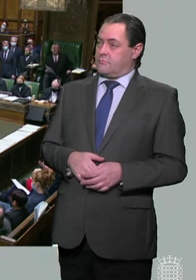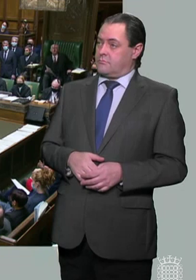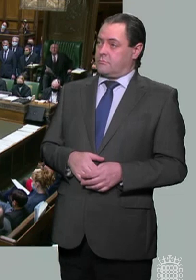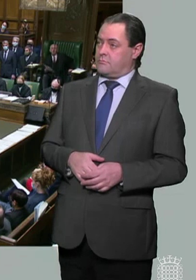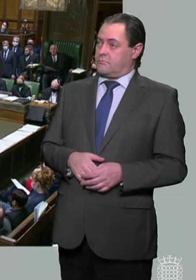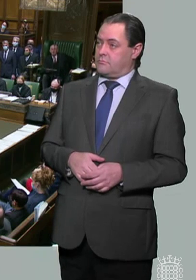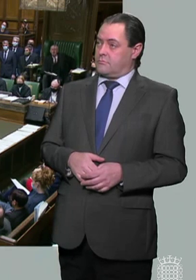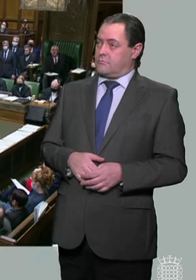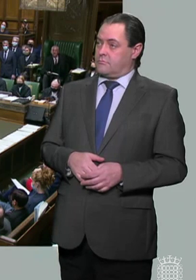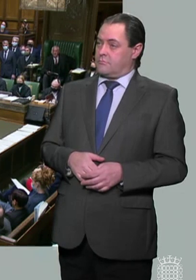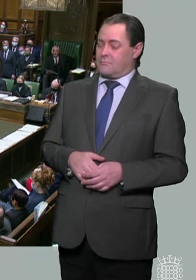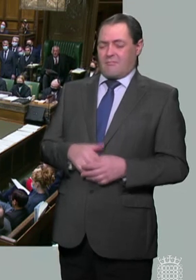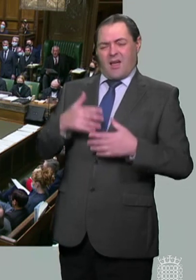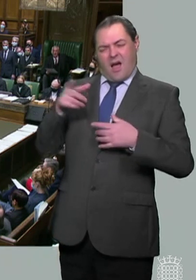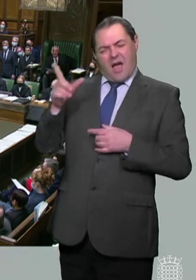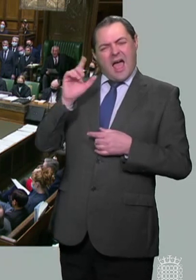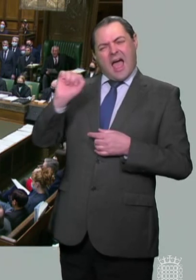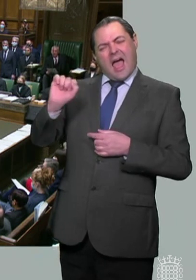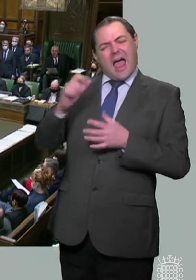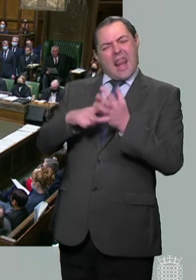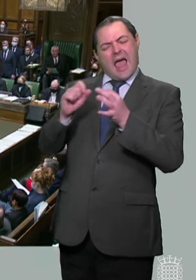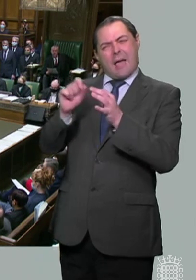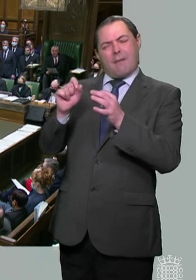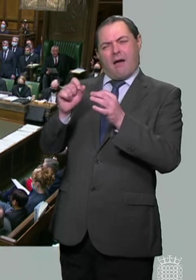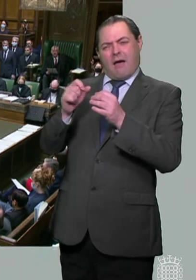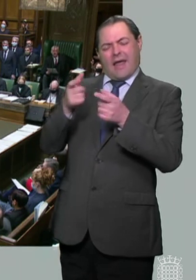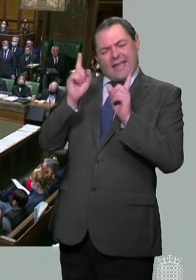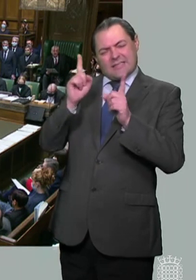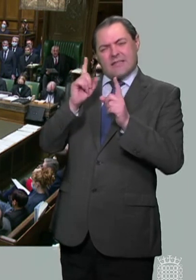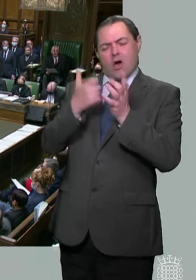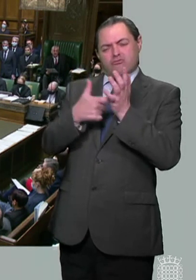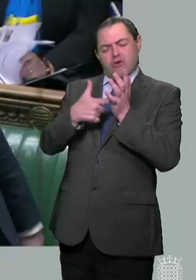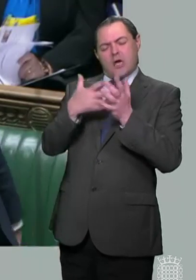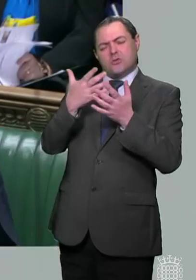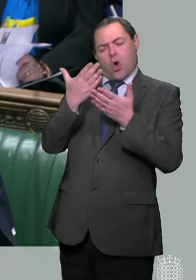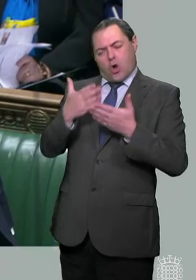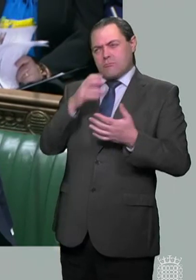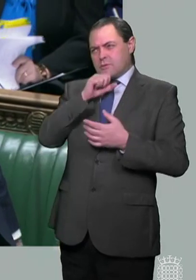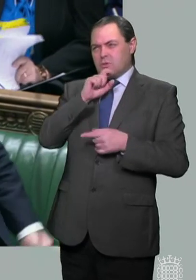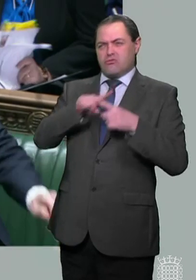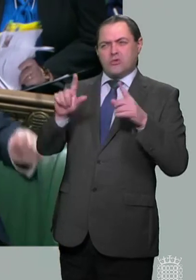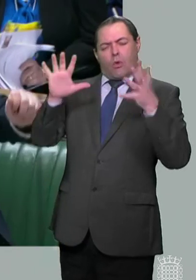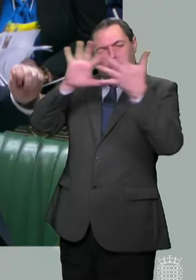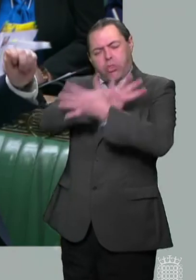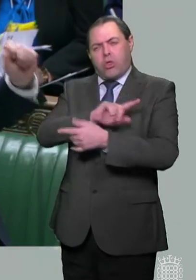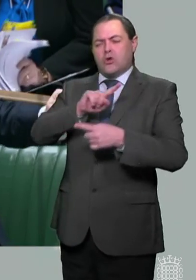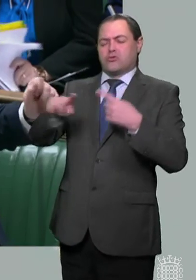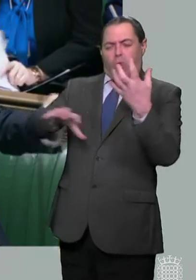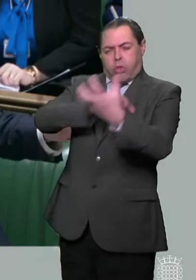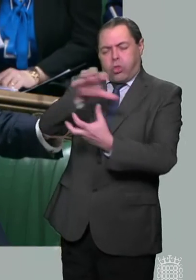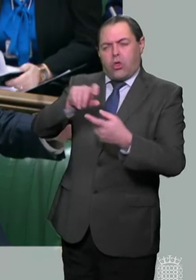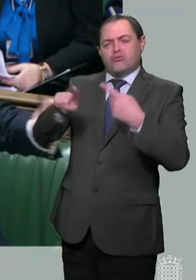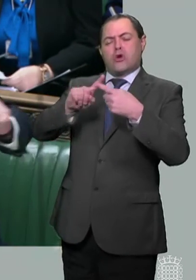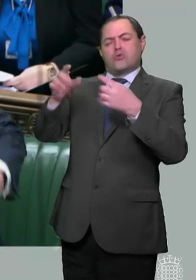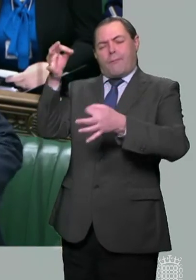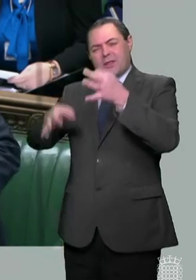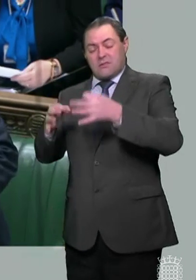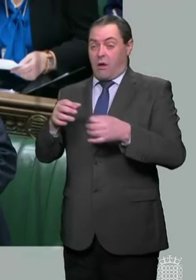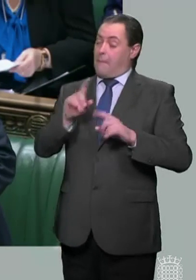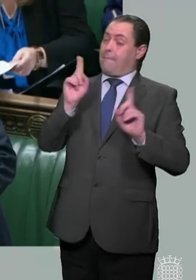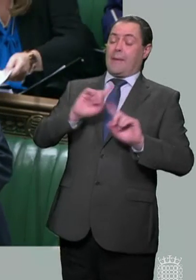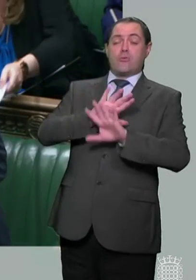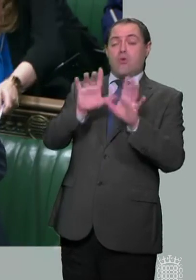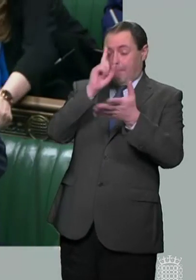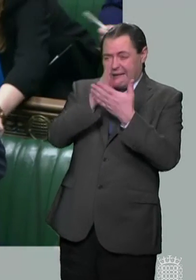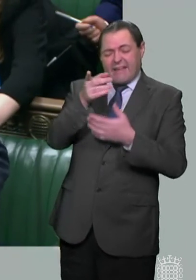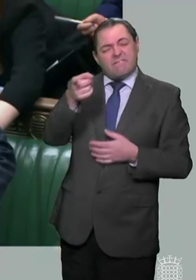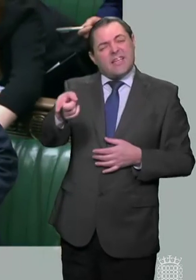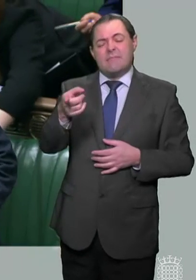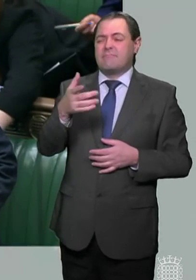At every stage, the Labour leadership and the right honourable and learned Member for Holborn and St Pancras , have tried to muddy the waters and play politics, but the people of this country have not been fooled.